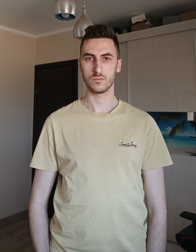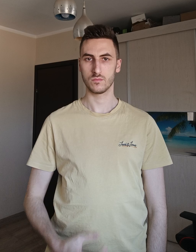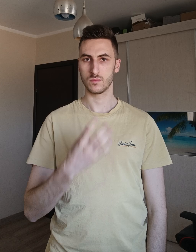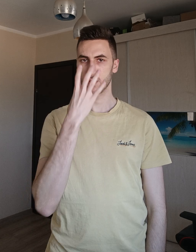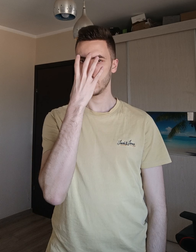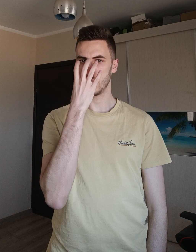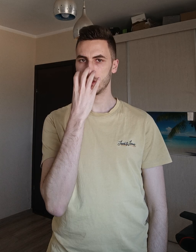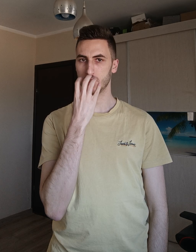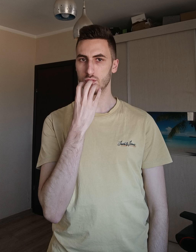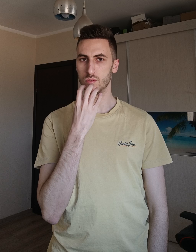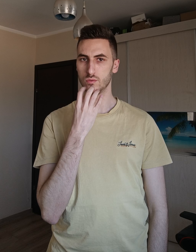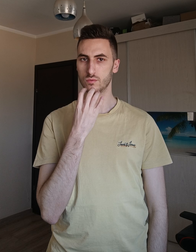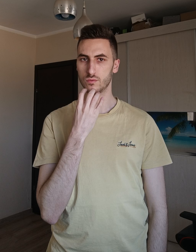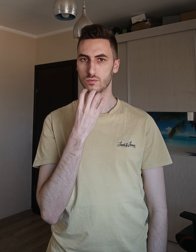עצוב